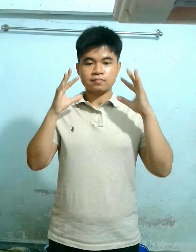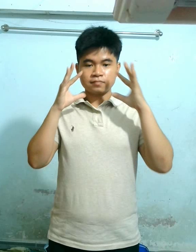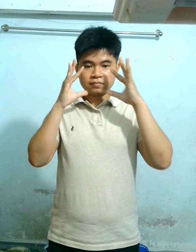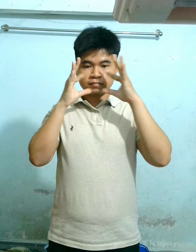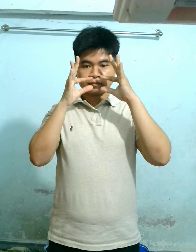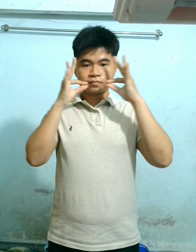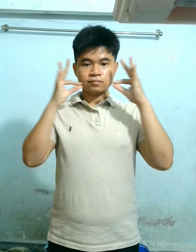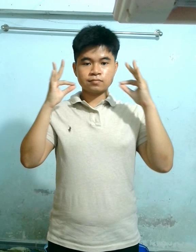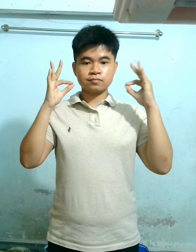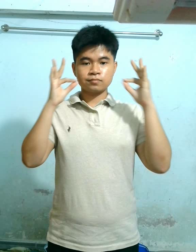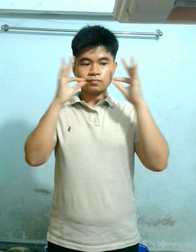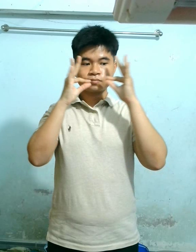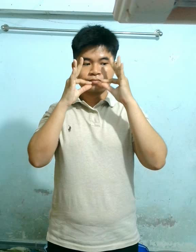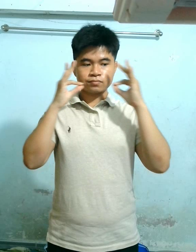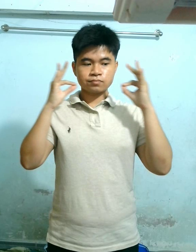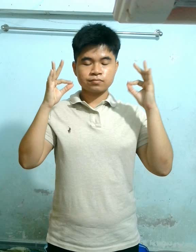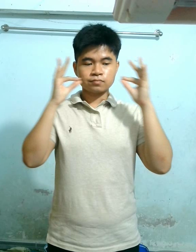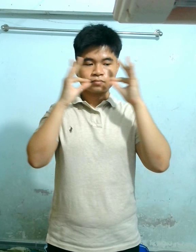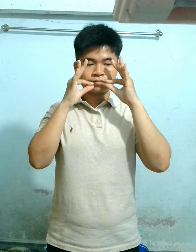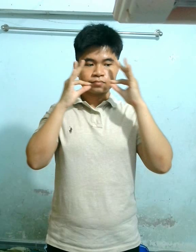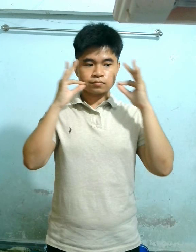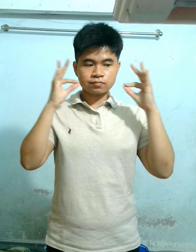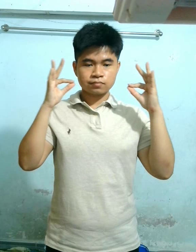meo